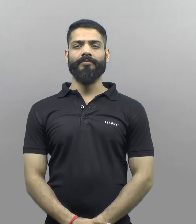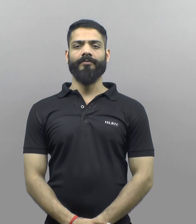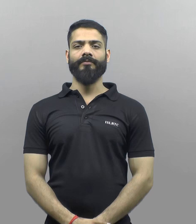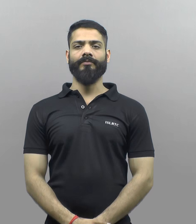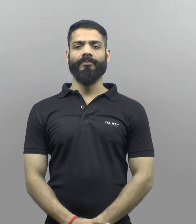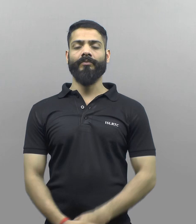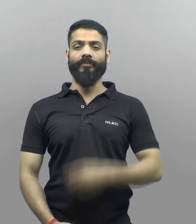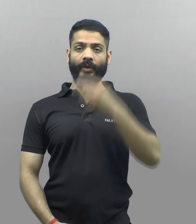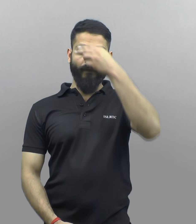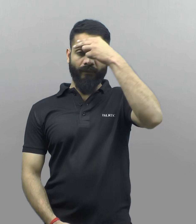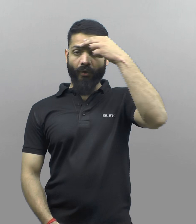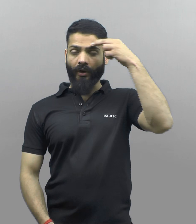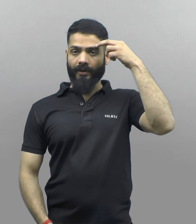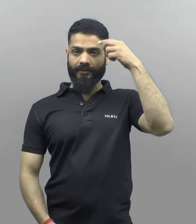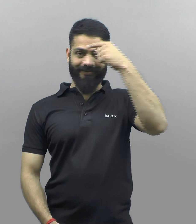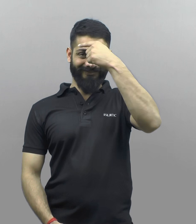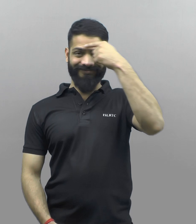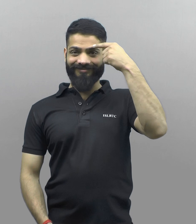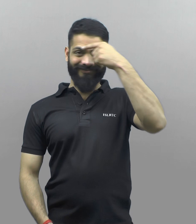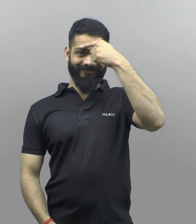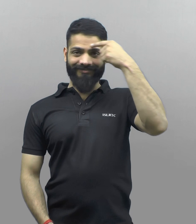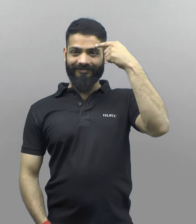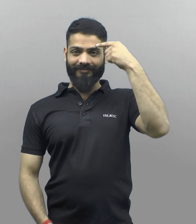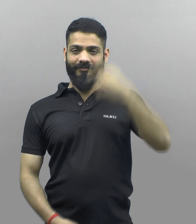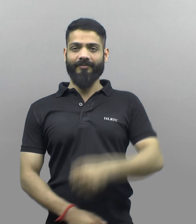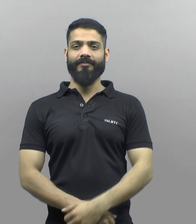Forehead